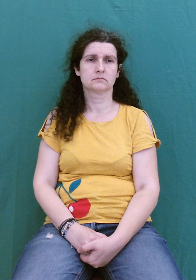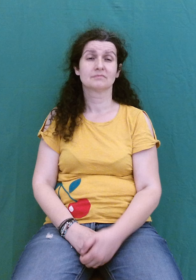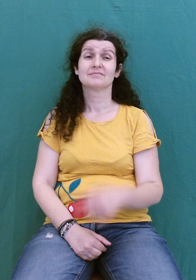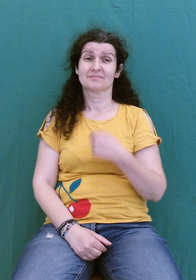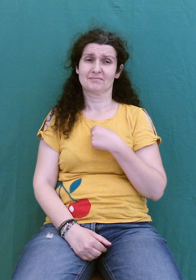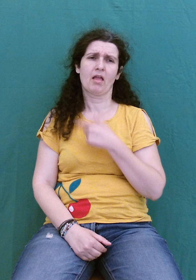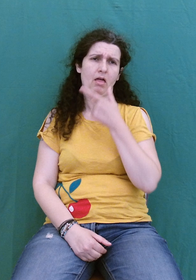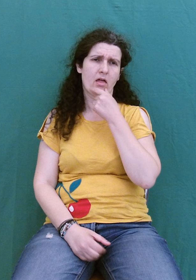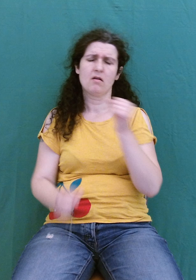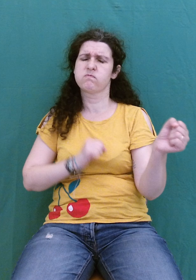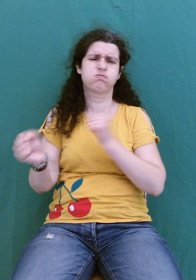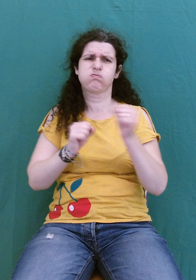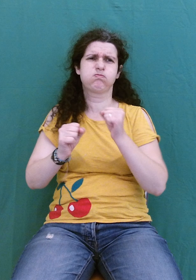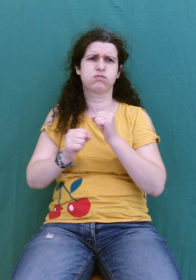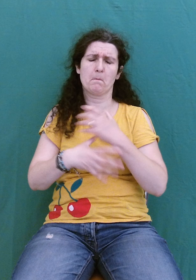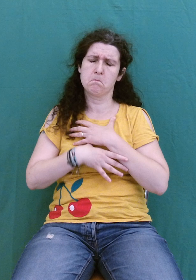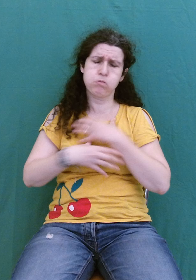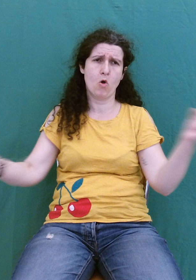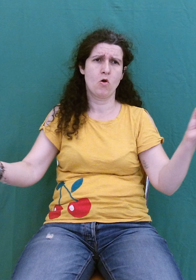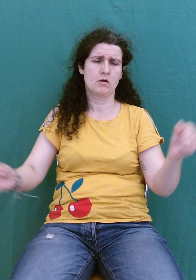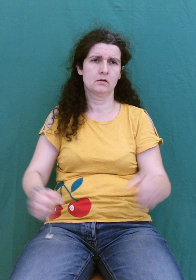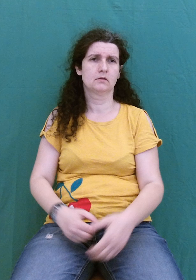ΕΓΩ ΕΥΚΟΛΑ ΘΥΜΩΝΩ ΕΞΟΡΓΙΖΟΜΑΙ